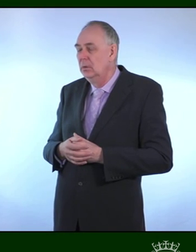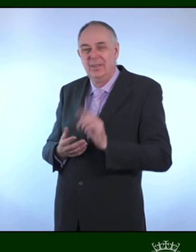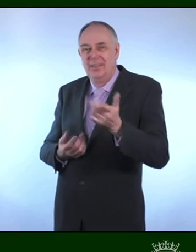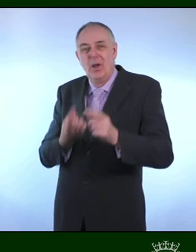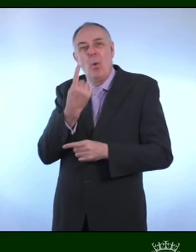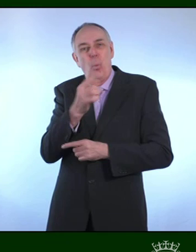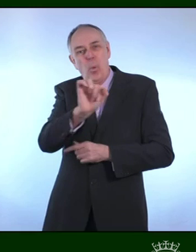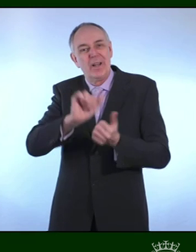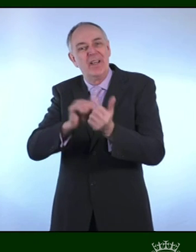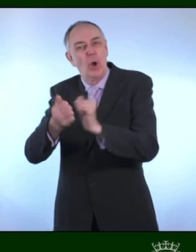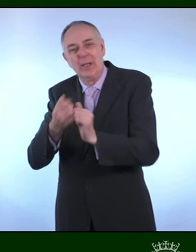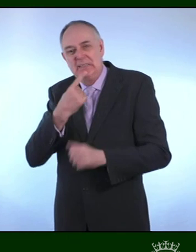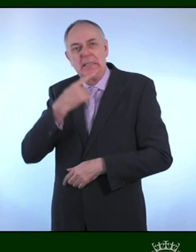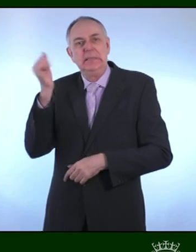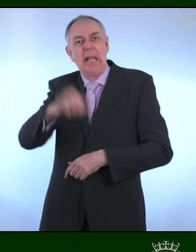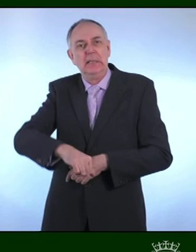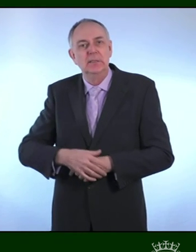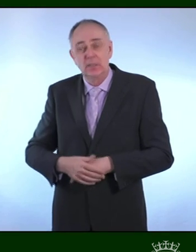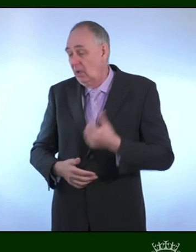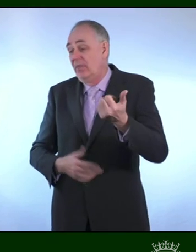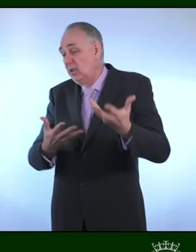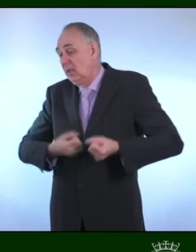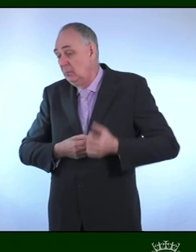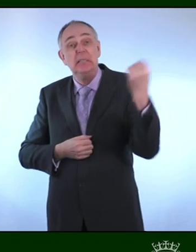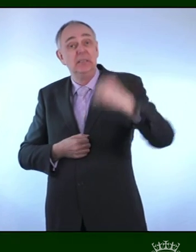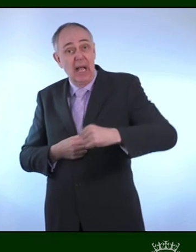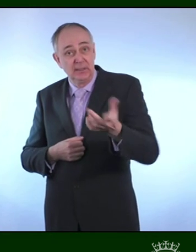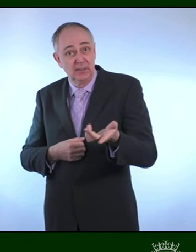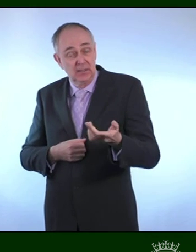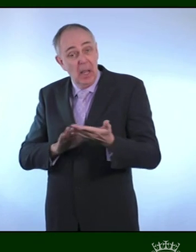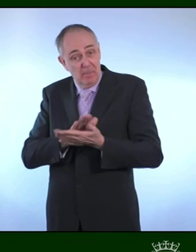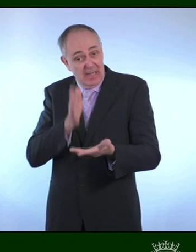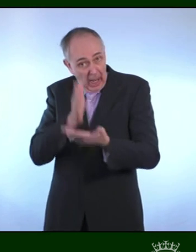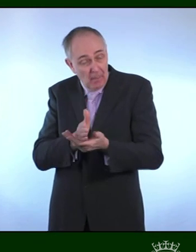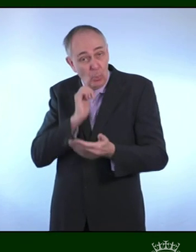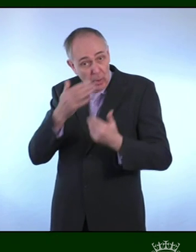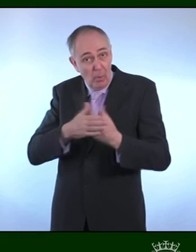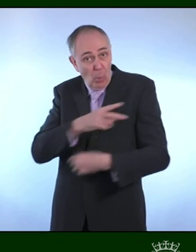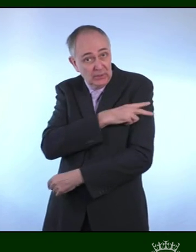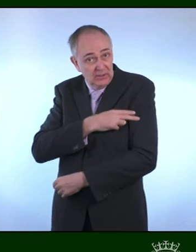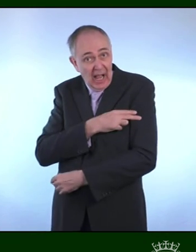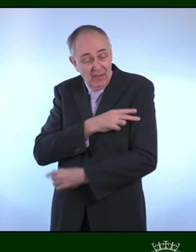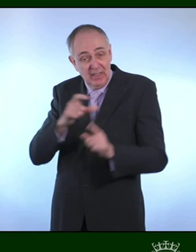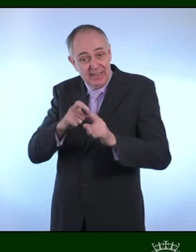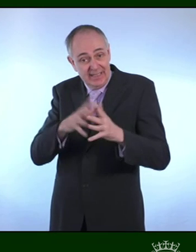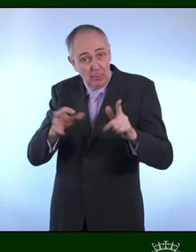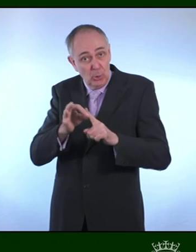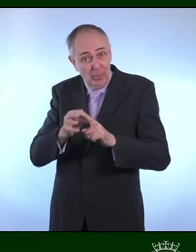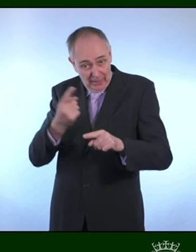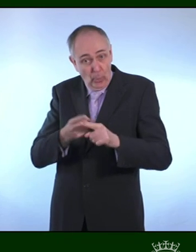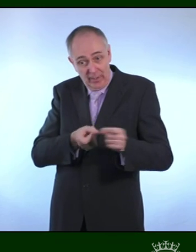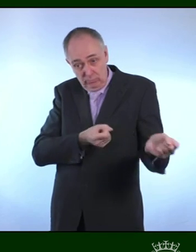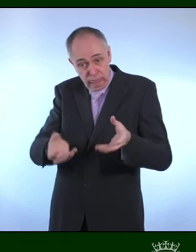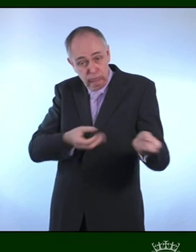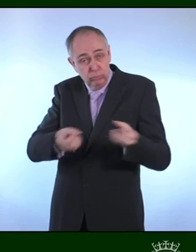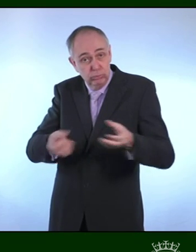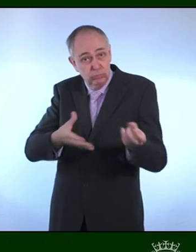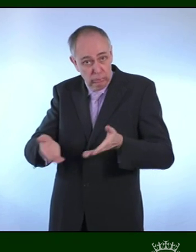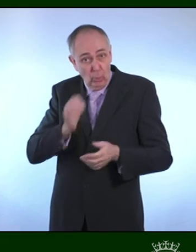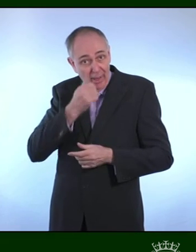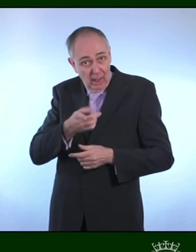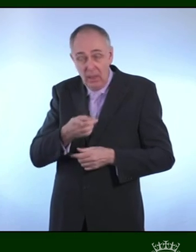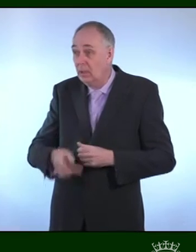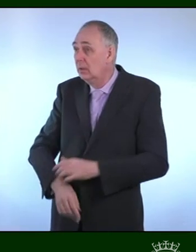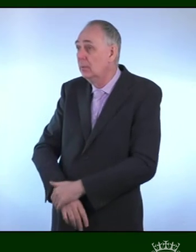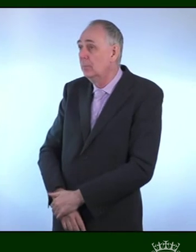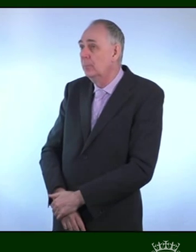One of his colleagues is claiming it was a yes. I will take that, so that means more staff now for the DWP quickly so we do not have 110,000 people waiting.